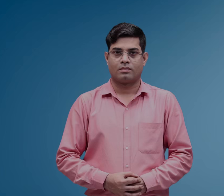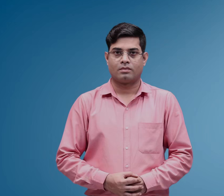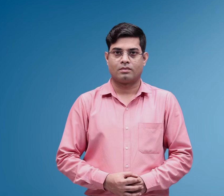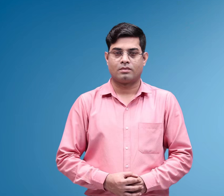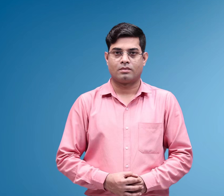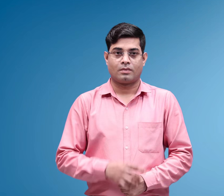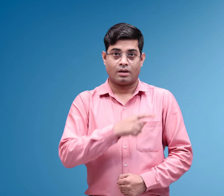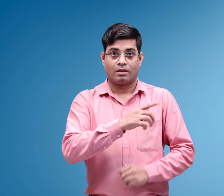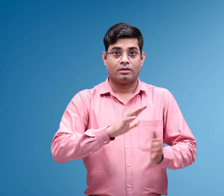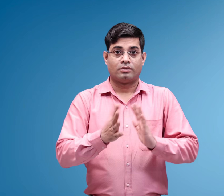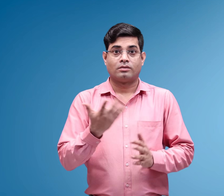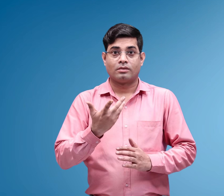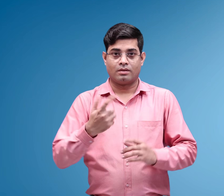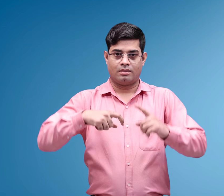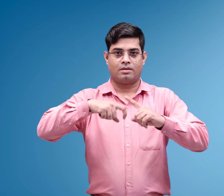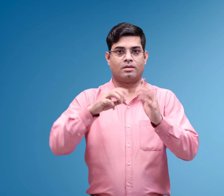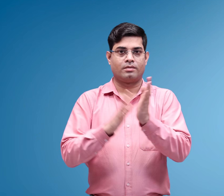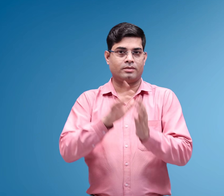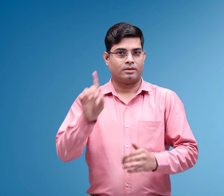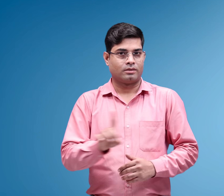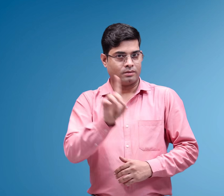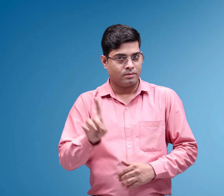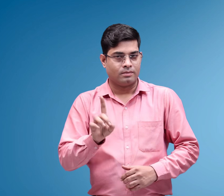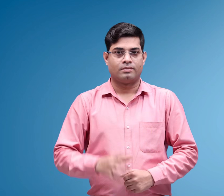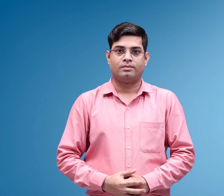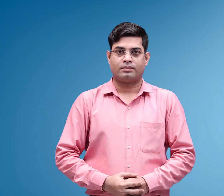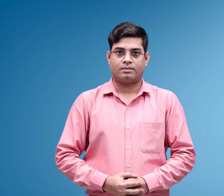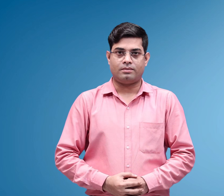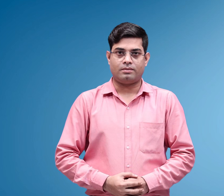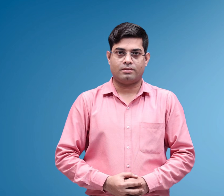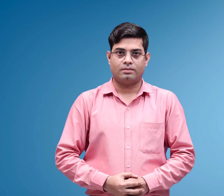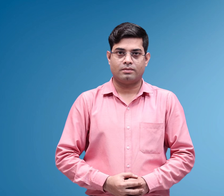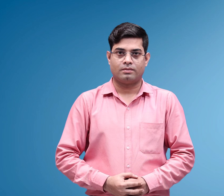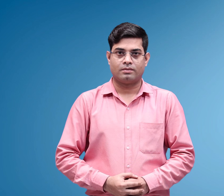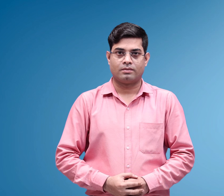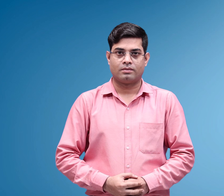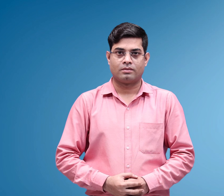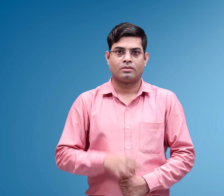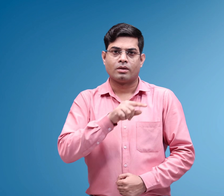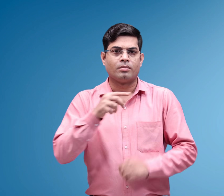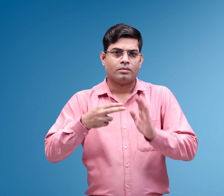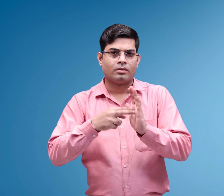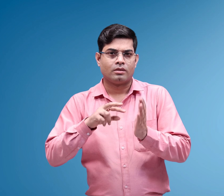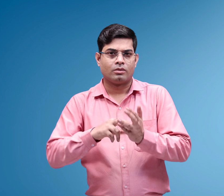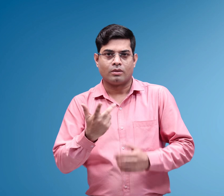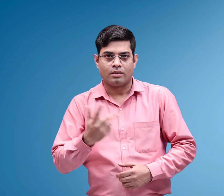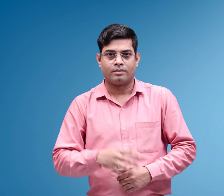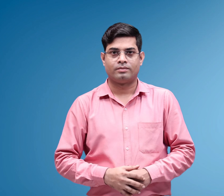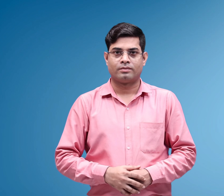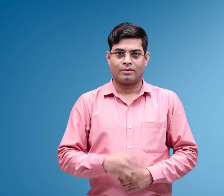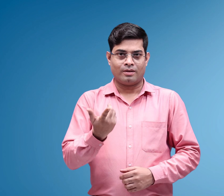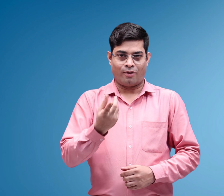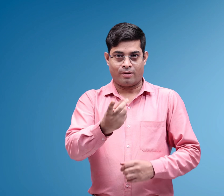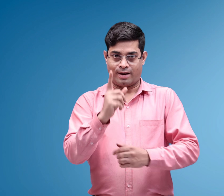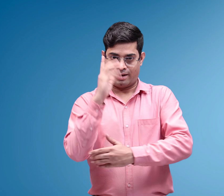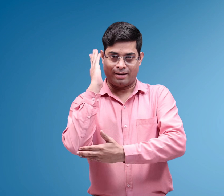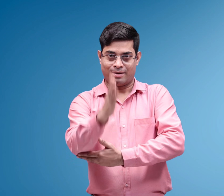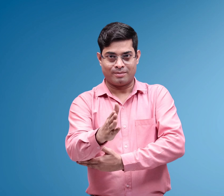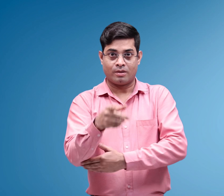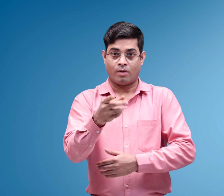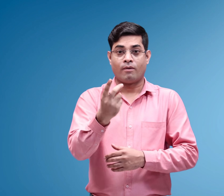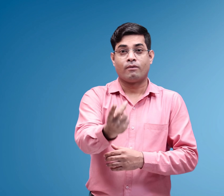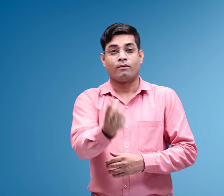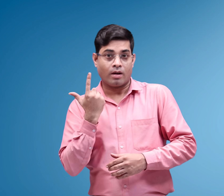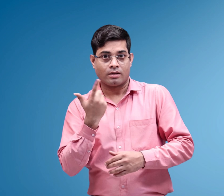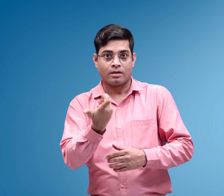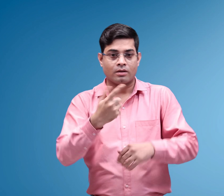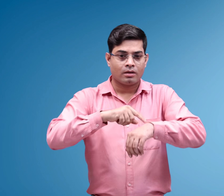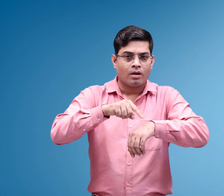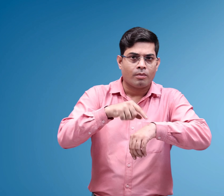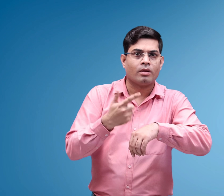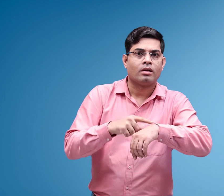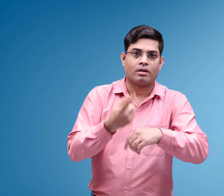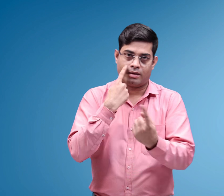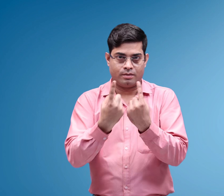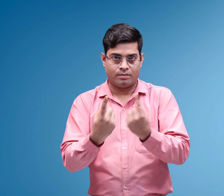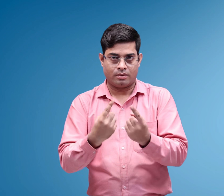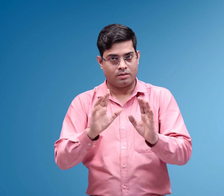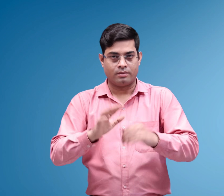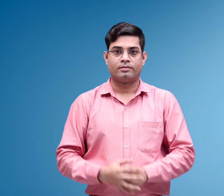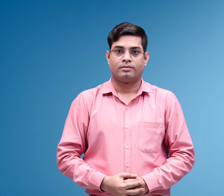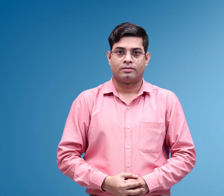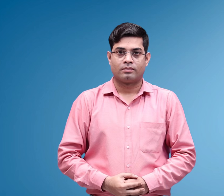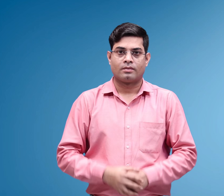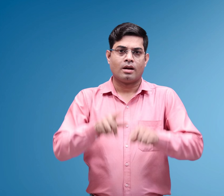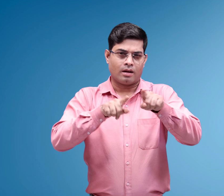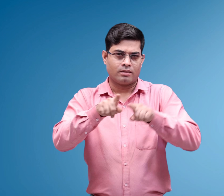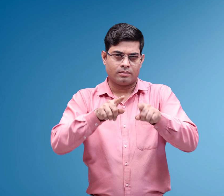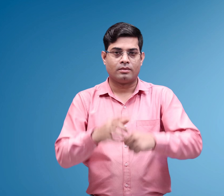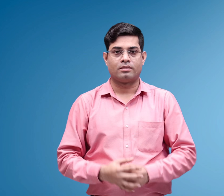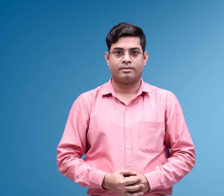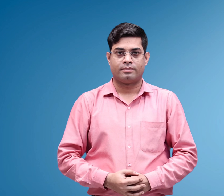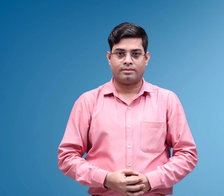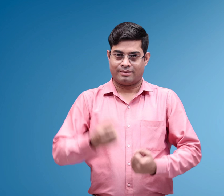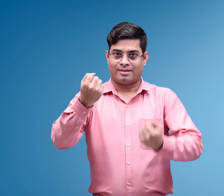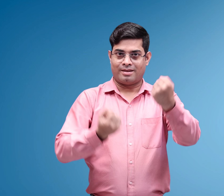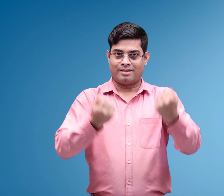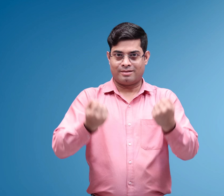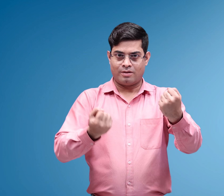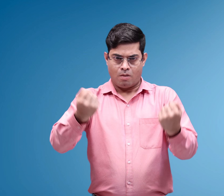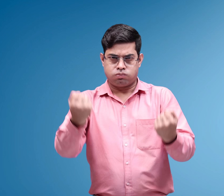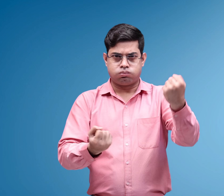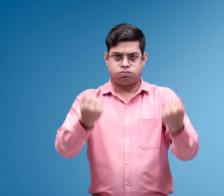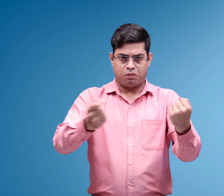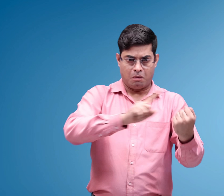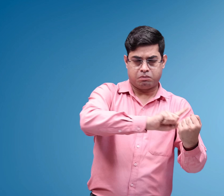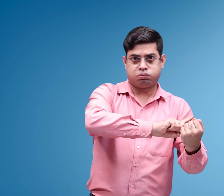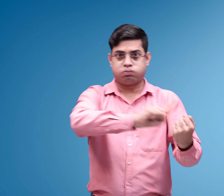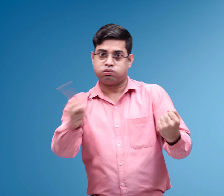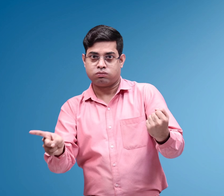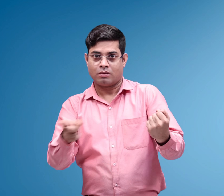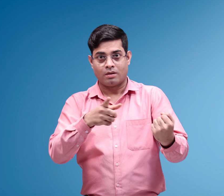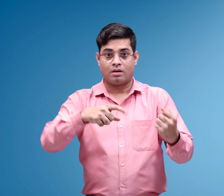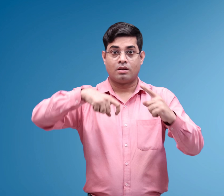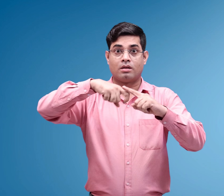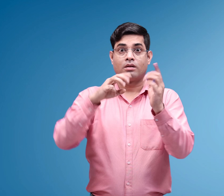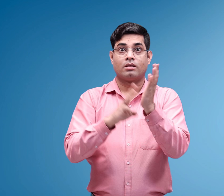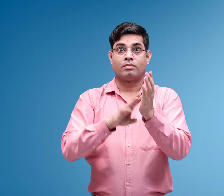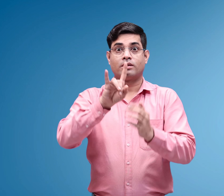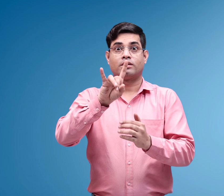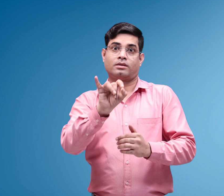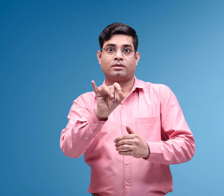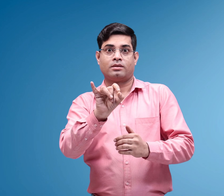kilometer per hour. This sign is kilometer per hour. The unit of speed is kilometer per hour. For example, we say that the speed of a car is 60 kilometer per hour,